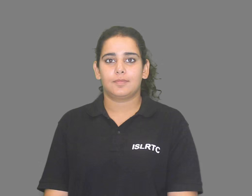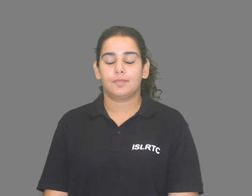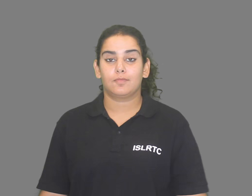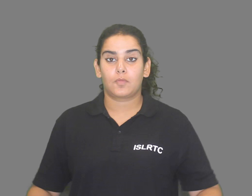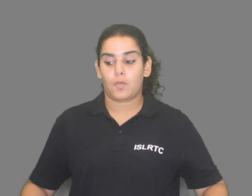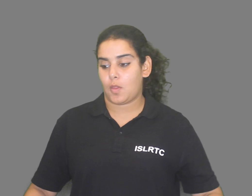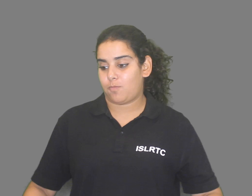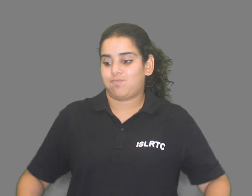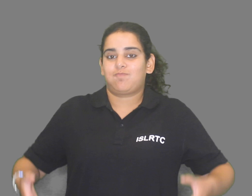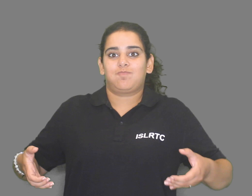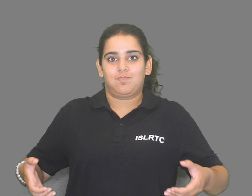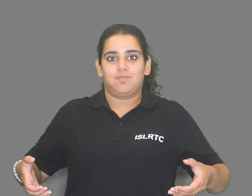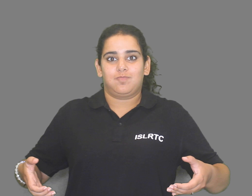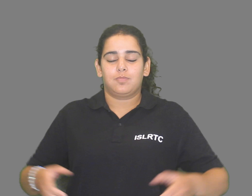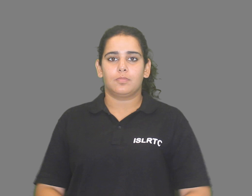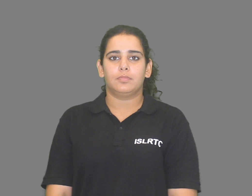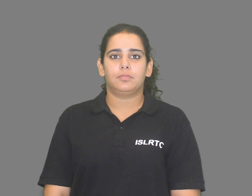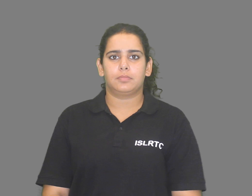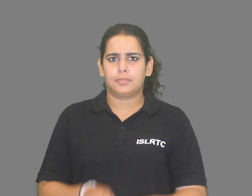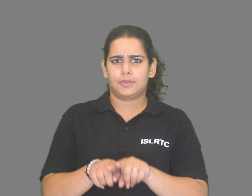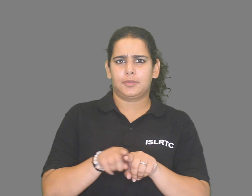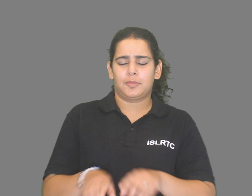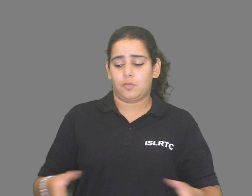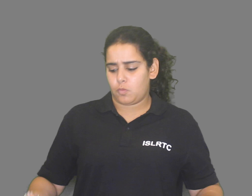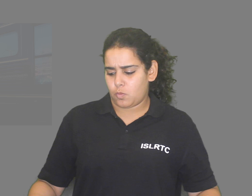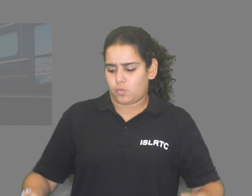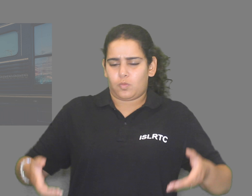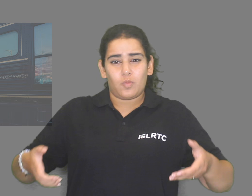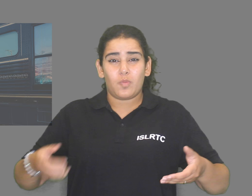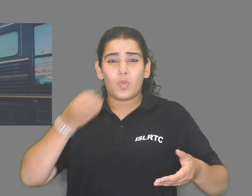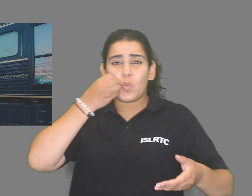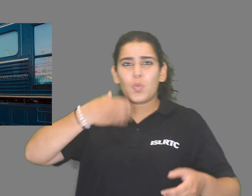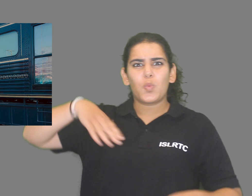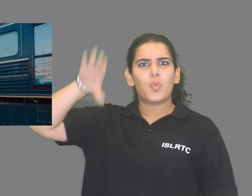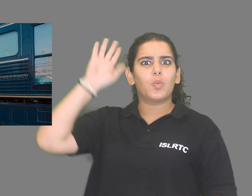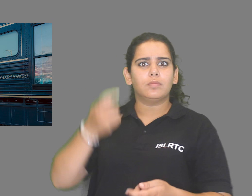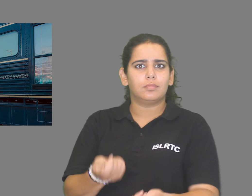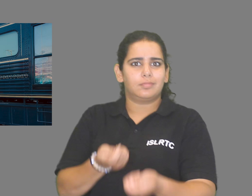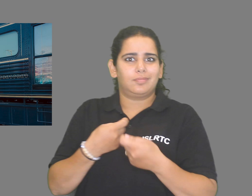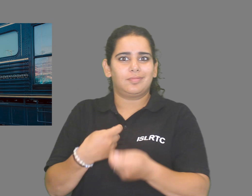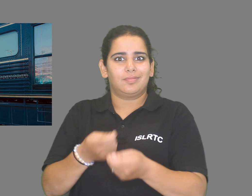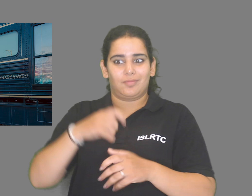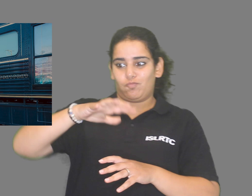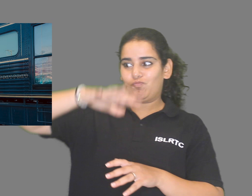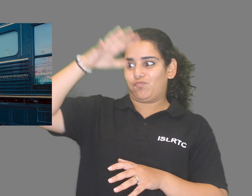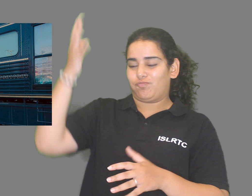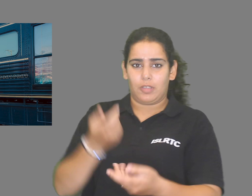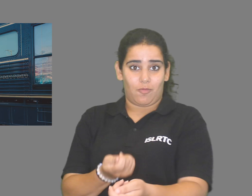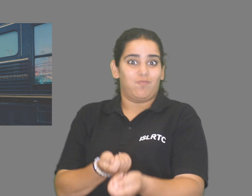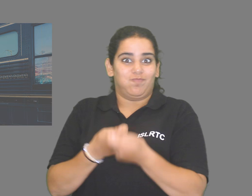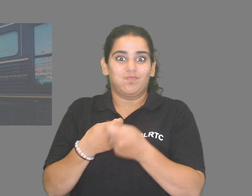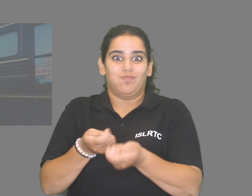Carraige Any of the separate sections of a train that carry passengers